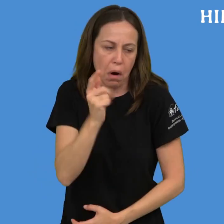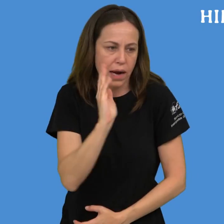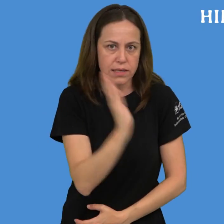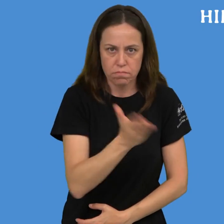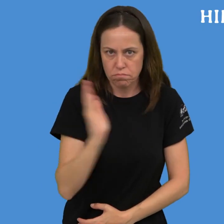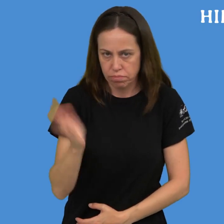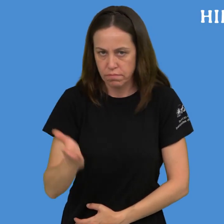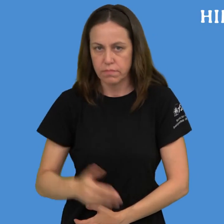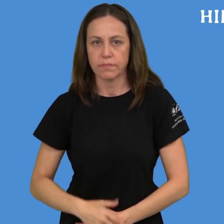afectar